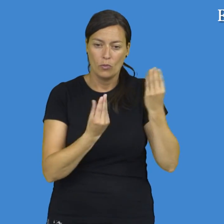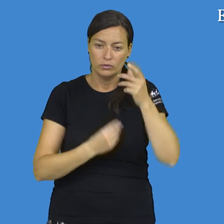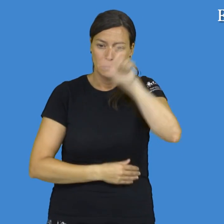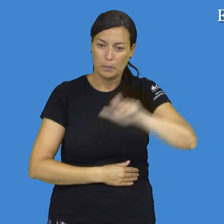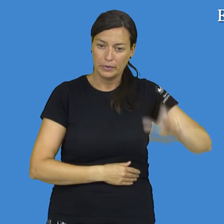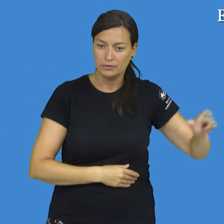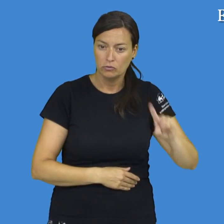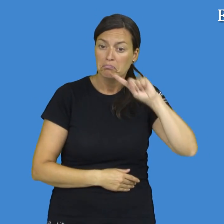persona